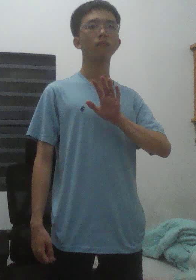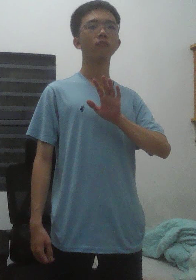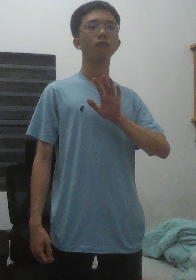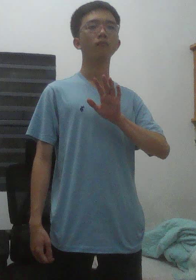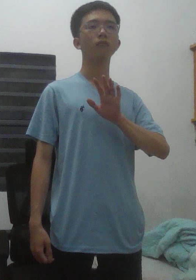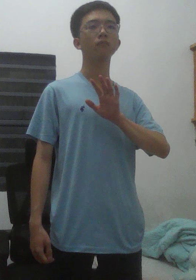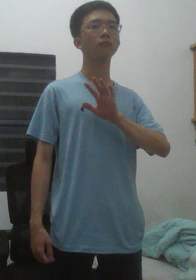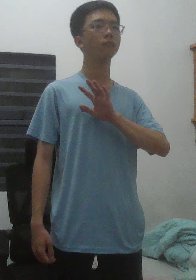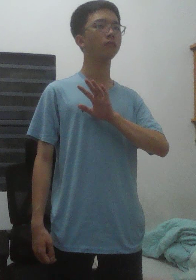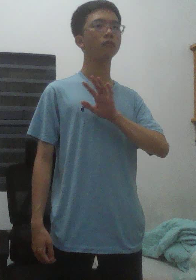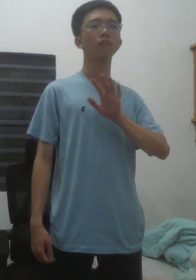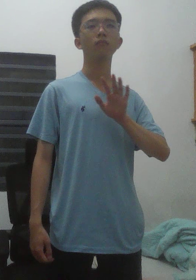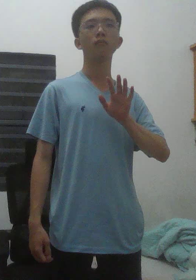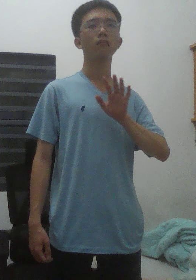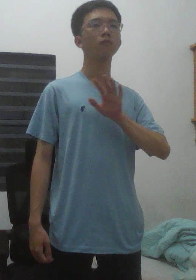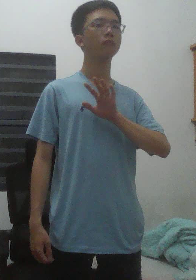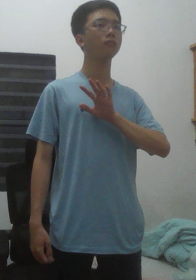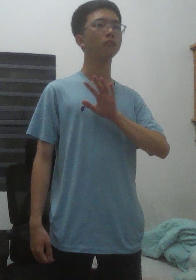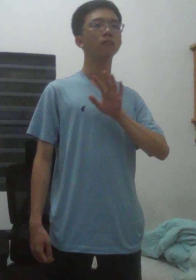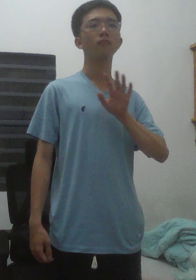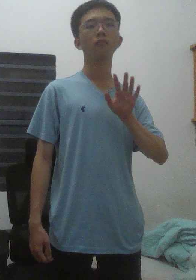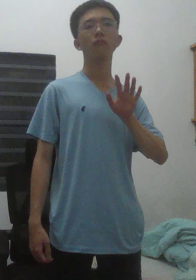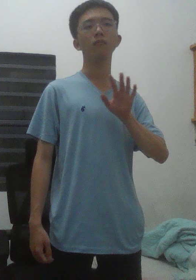khong dong y